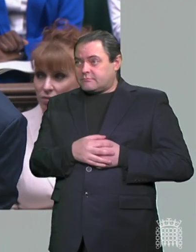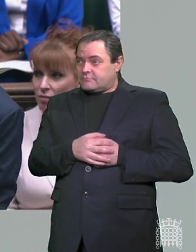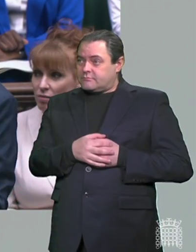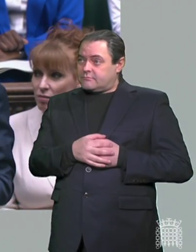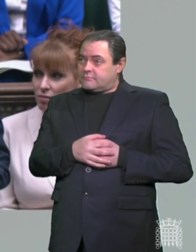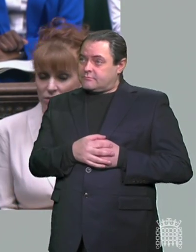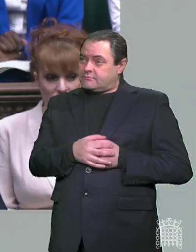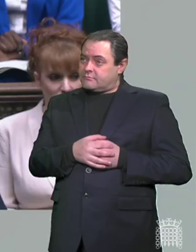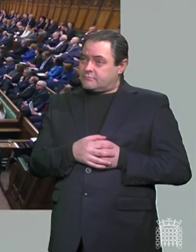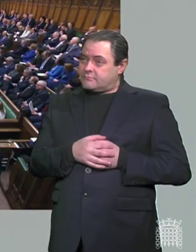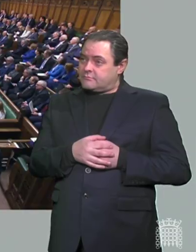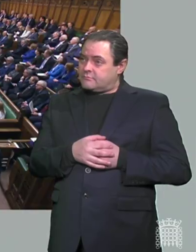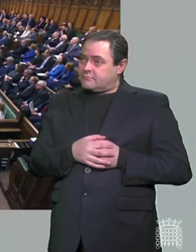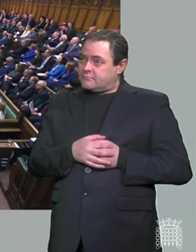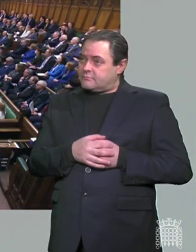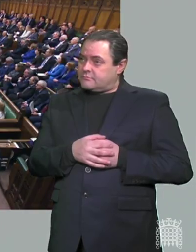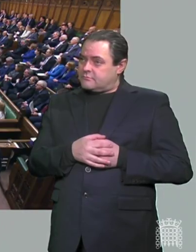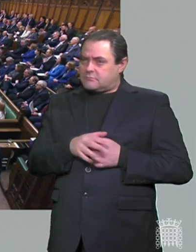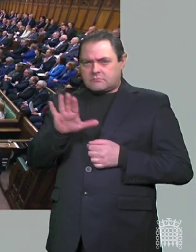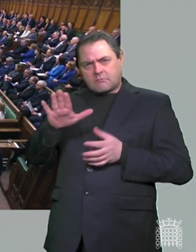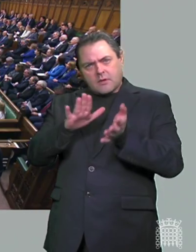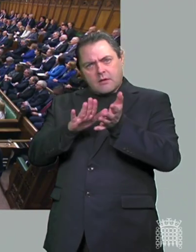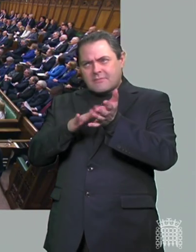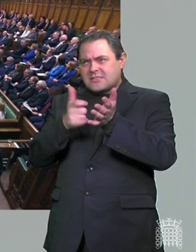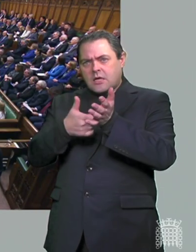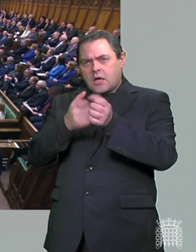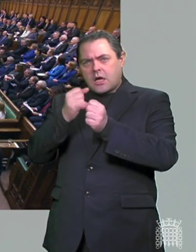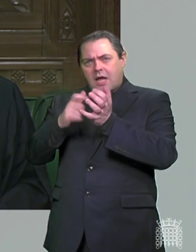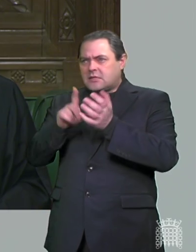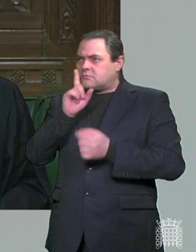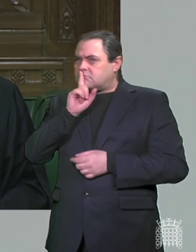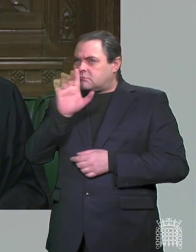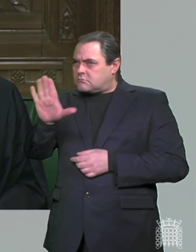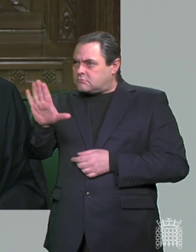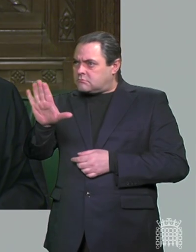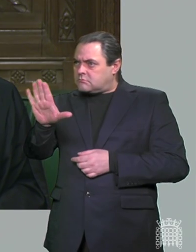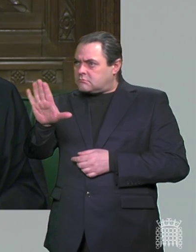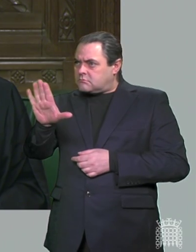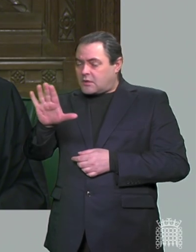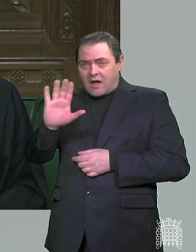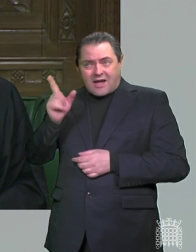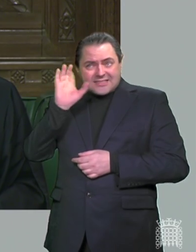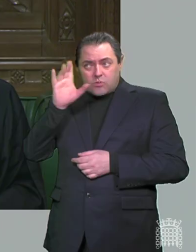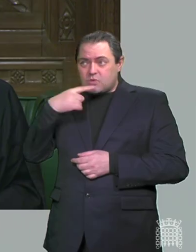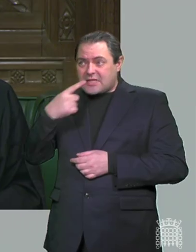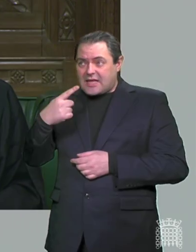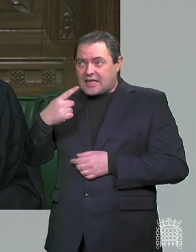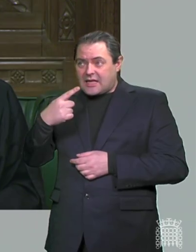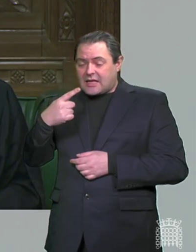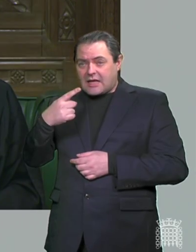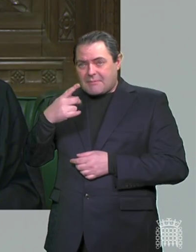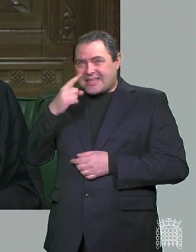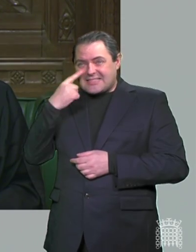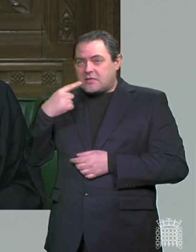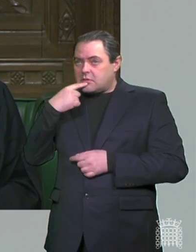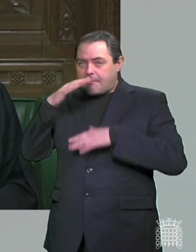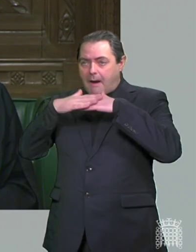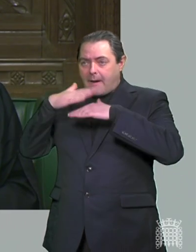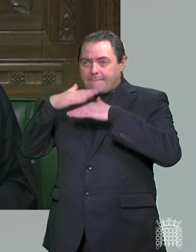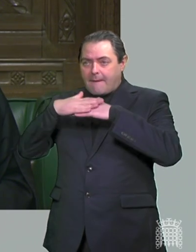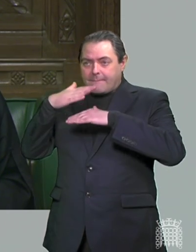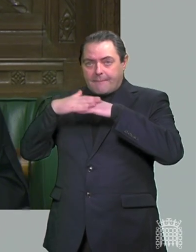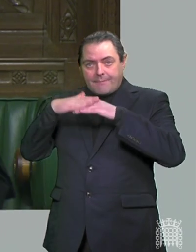Order. Mr Gullis, we heard enough last week. I might not be able to hear what you are saying but I can certainly see your mouth moving.